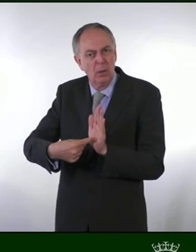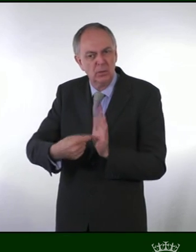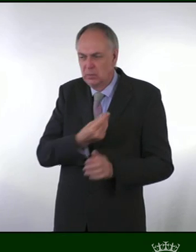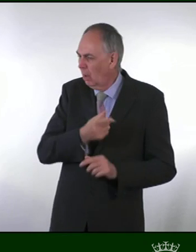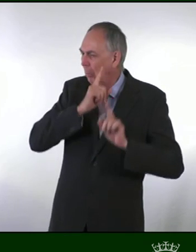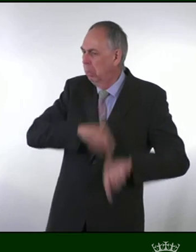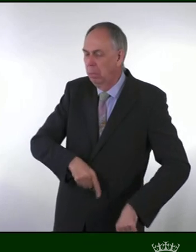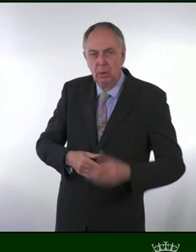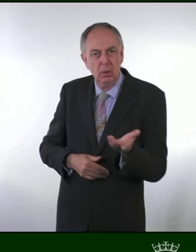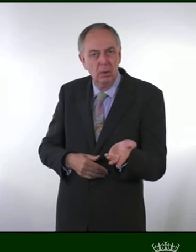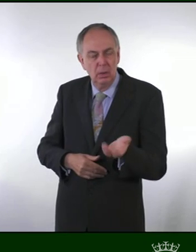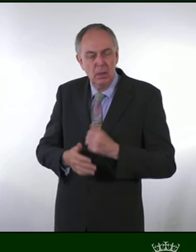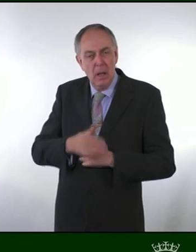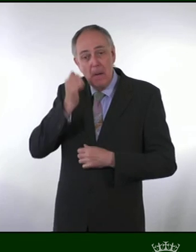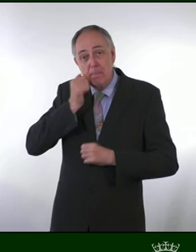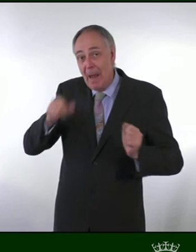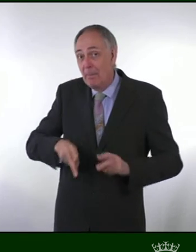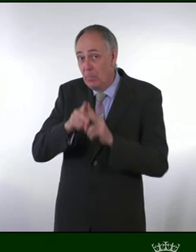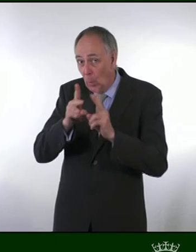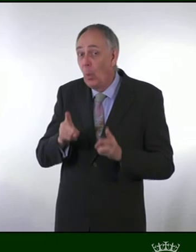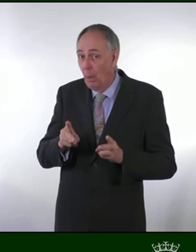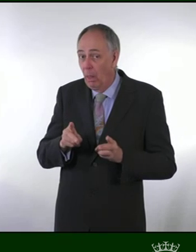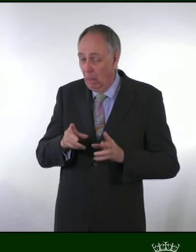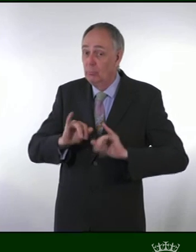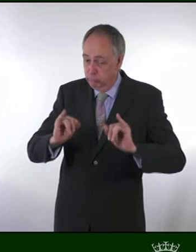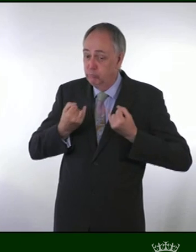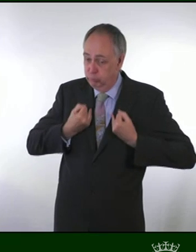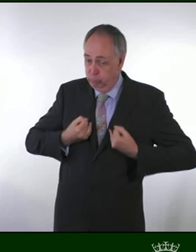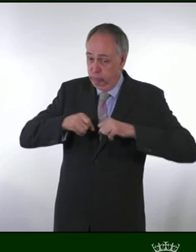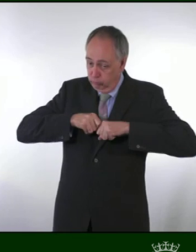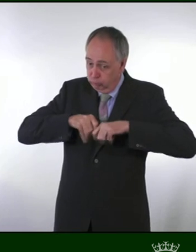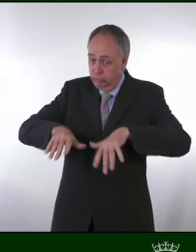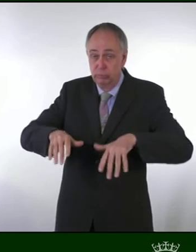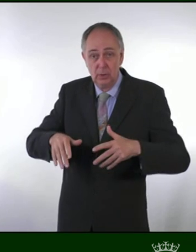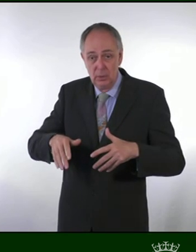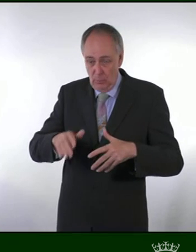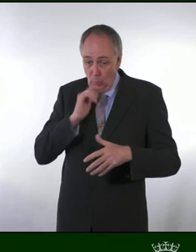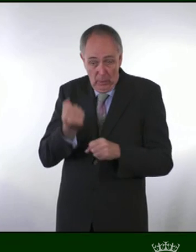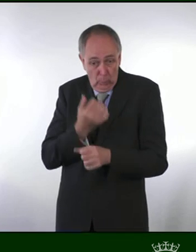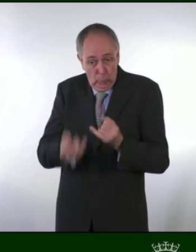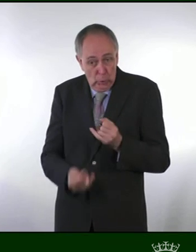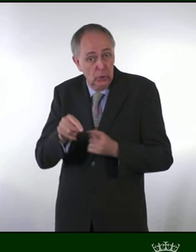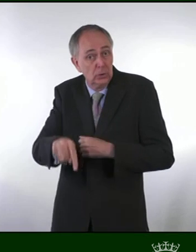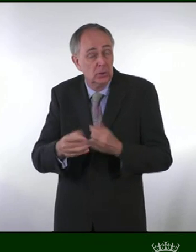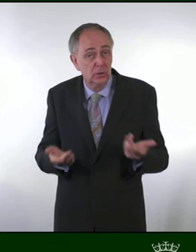The fact that Blackpool has one of the highest local infection rates in the nation has only served to heighten these fears.